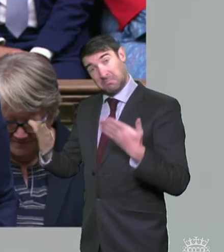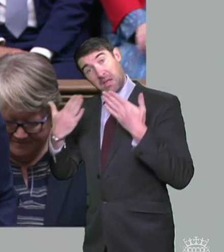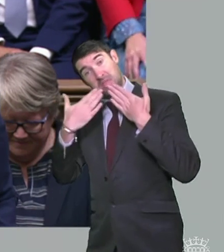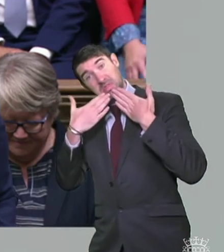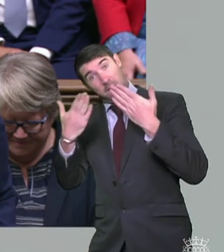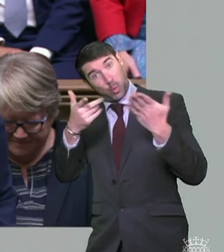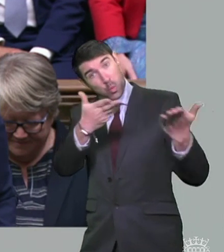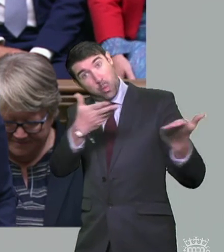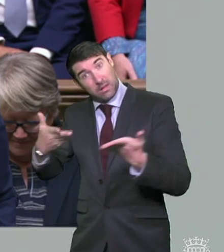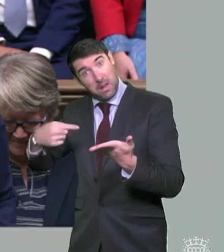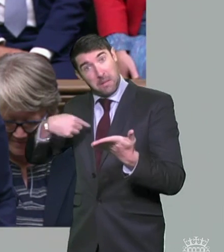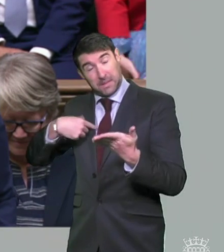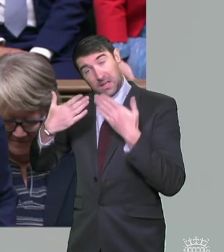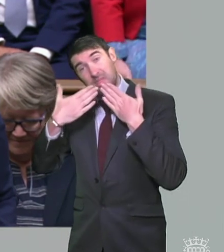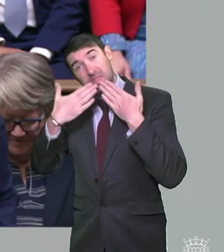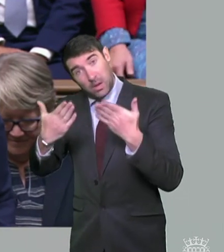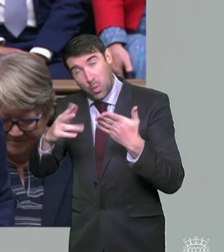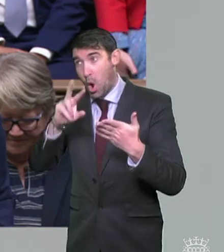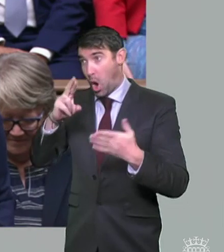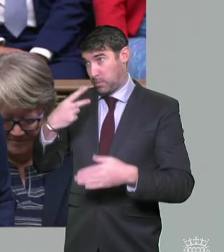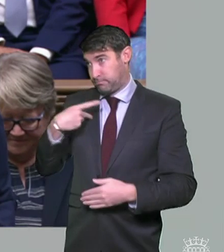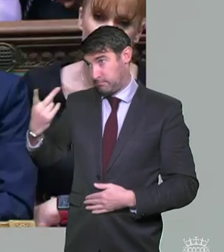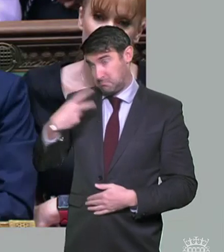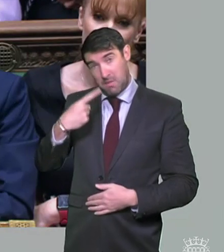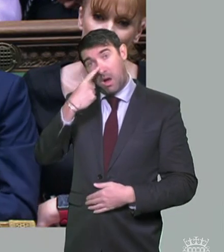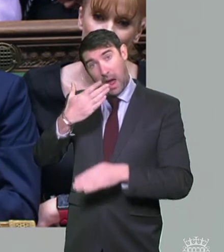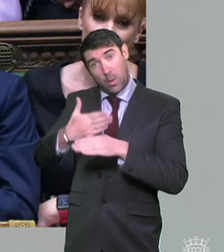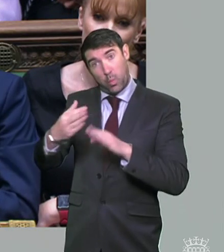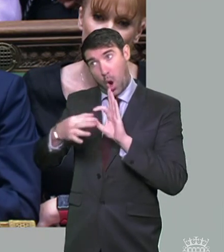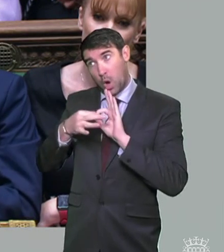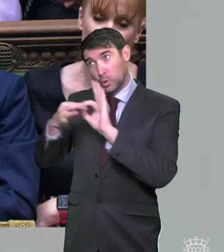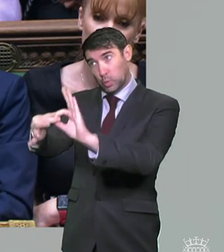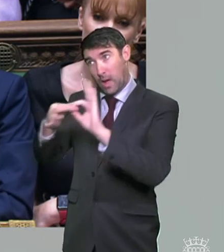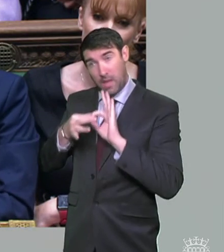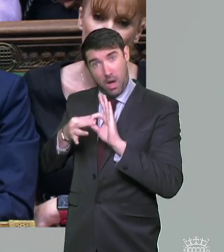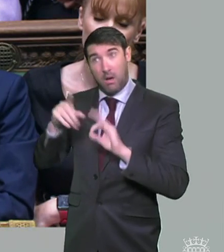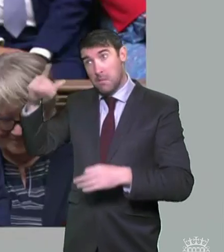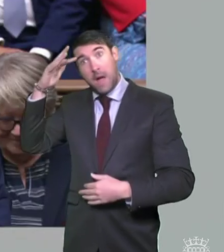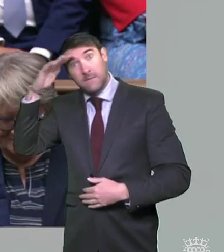I hope that we will be able to work together, particularly in areas we agree on.